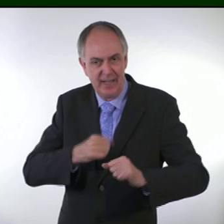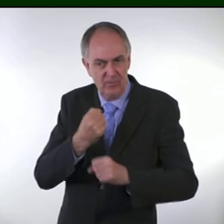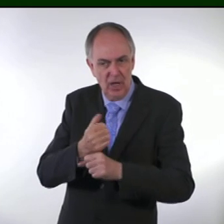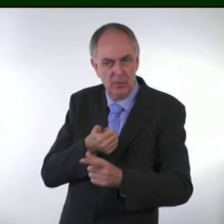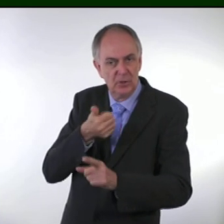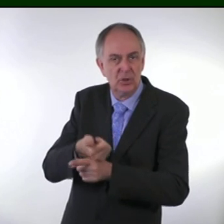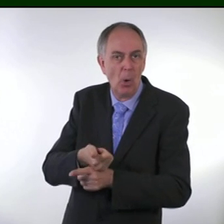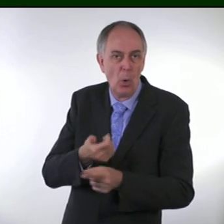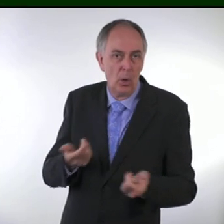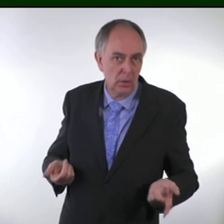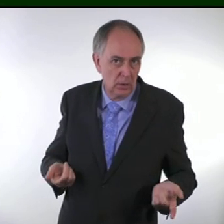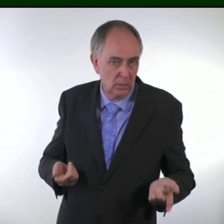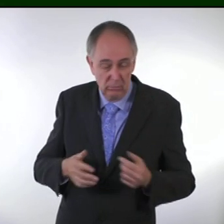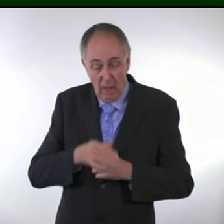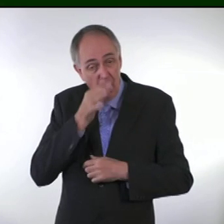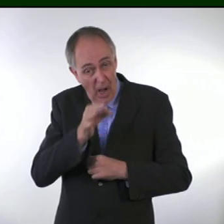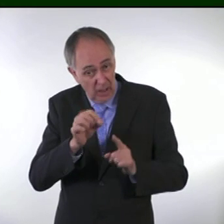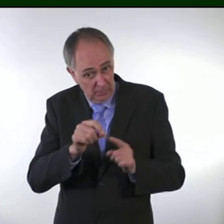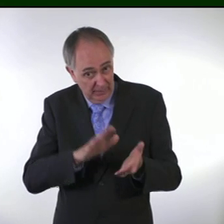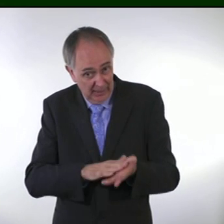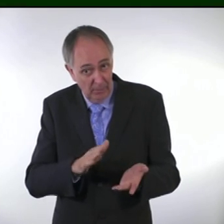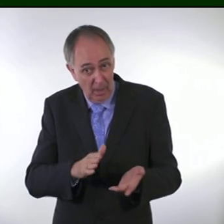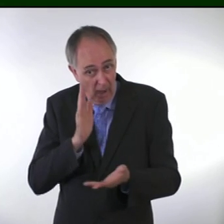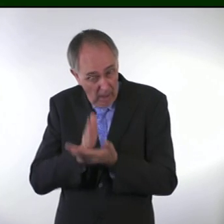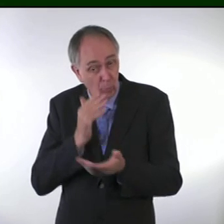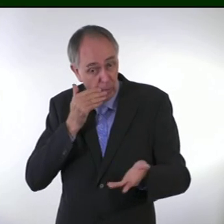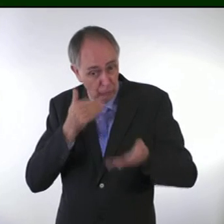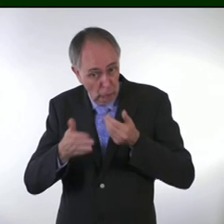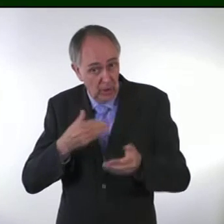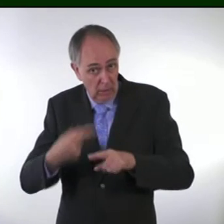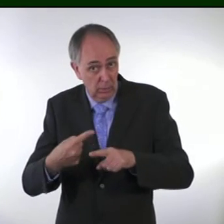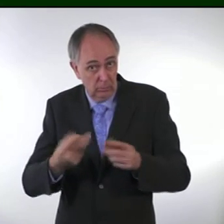That is critical. Will the Prime Minister commit to addressing that now?